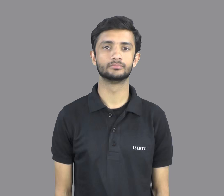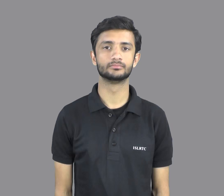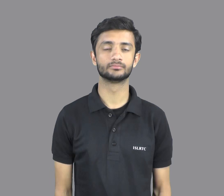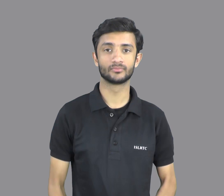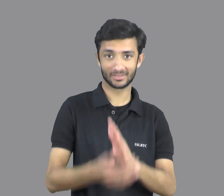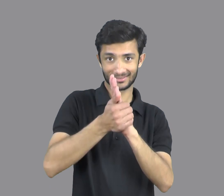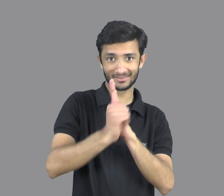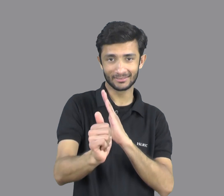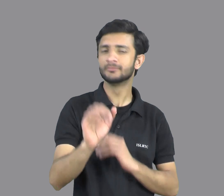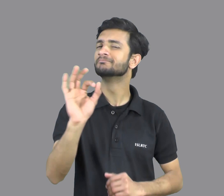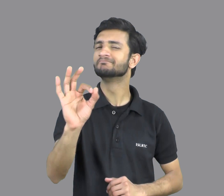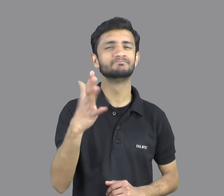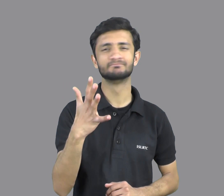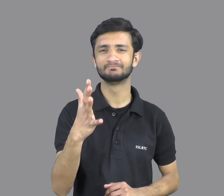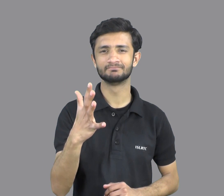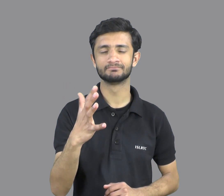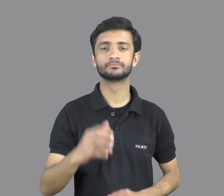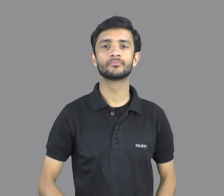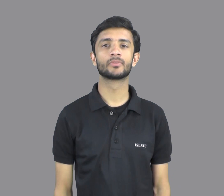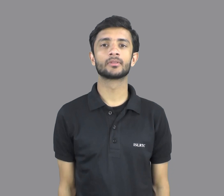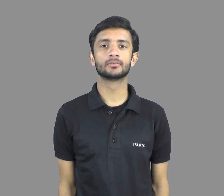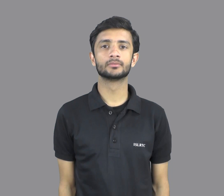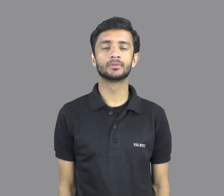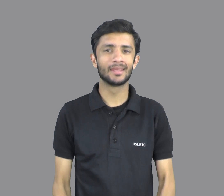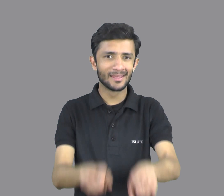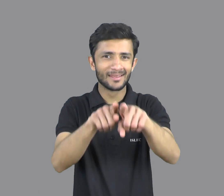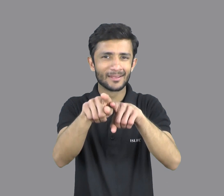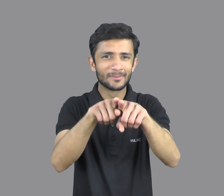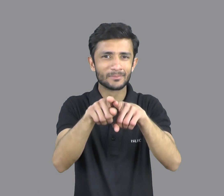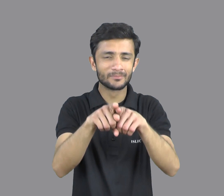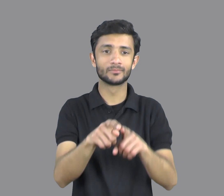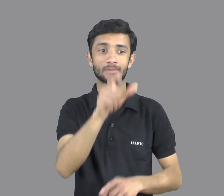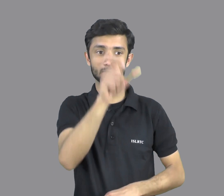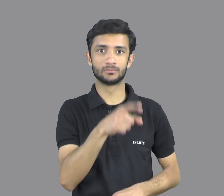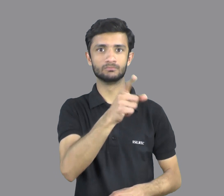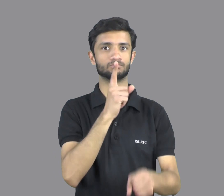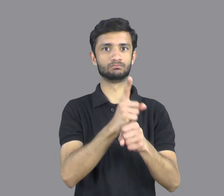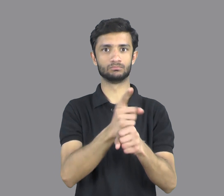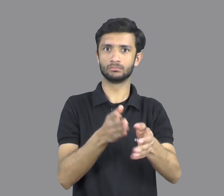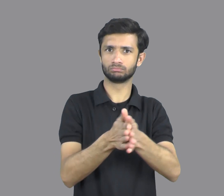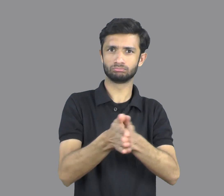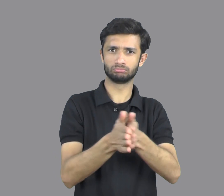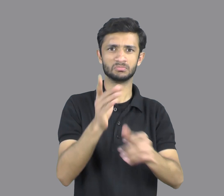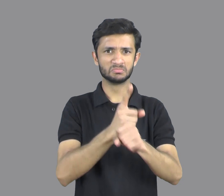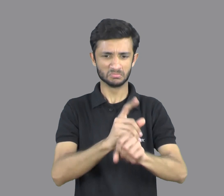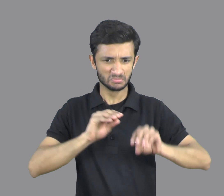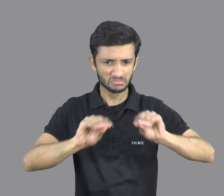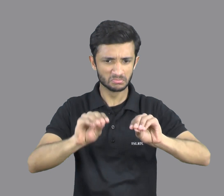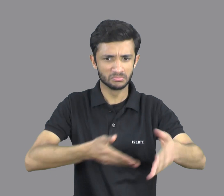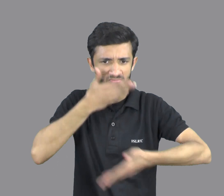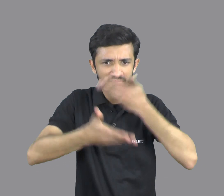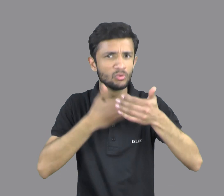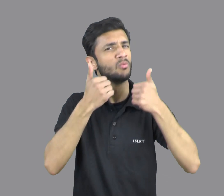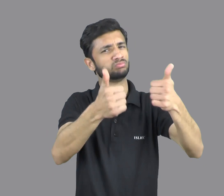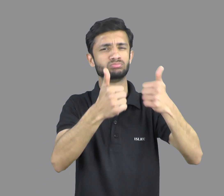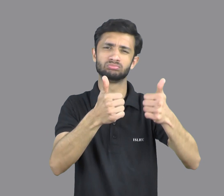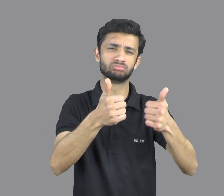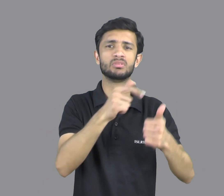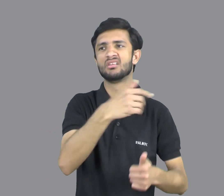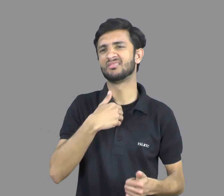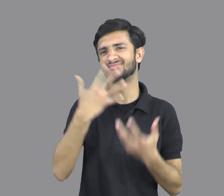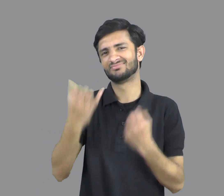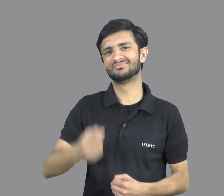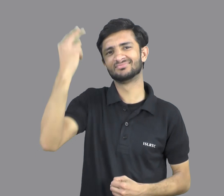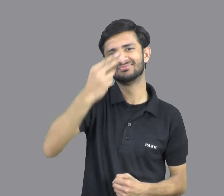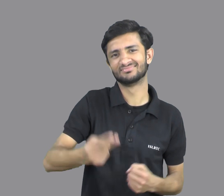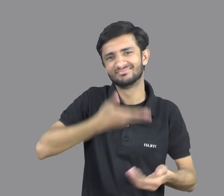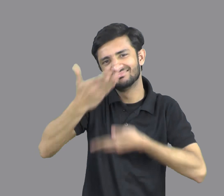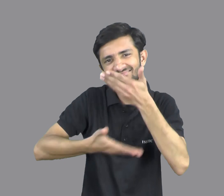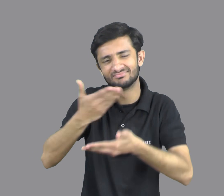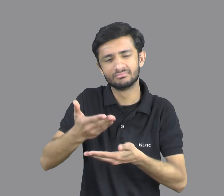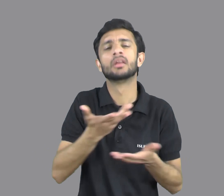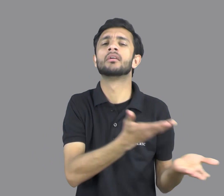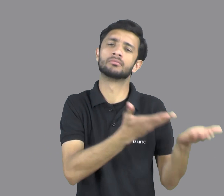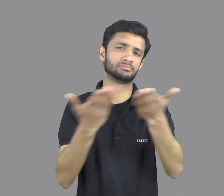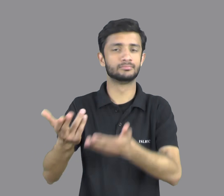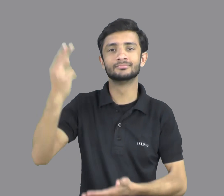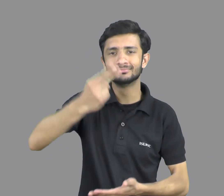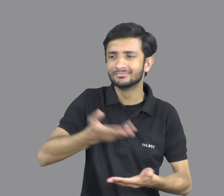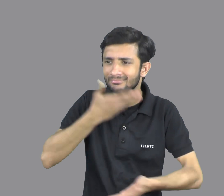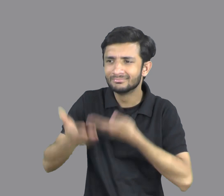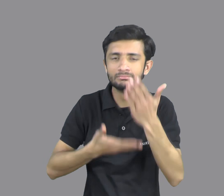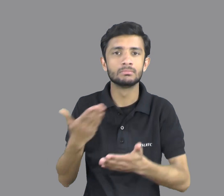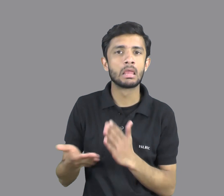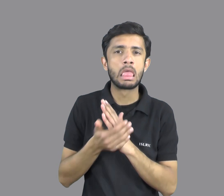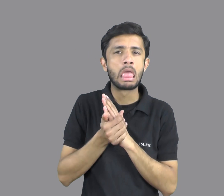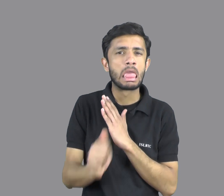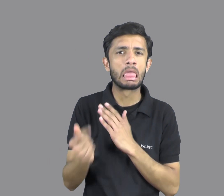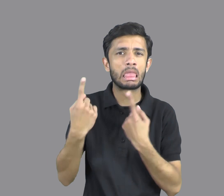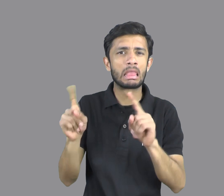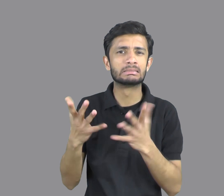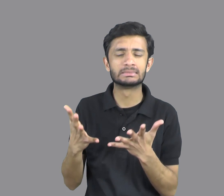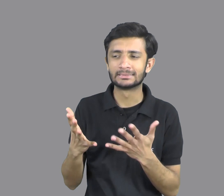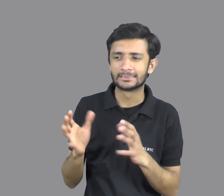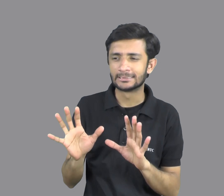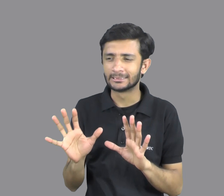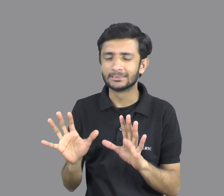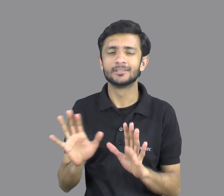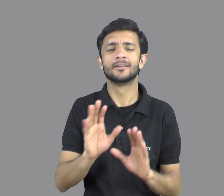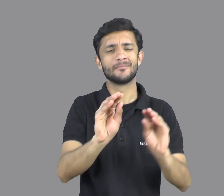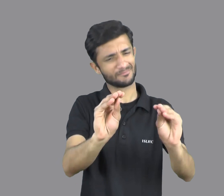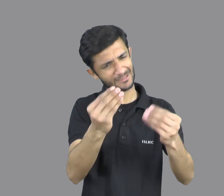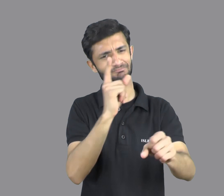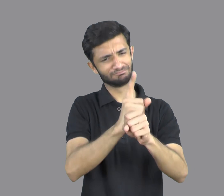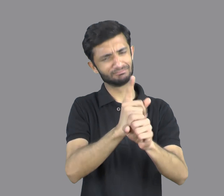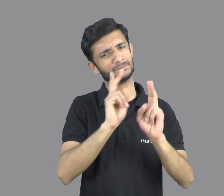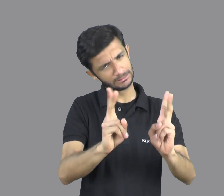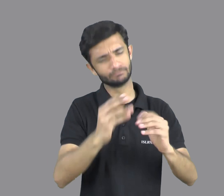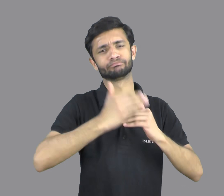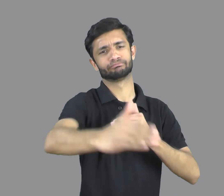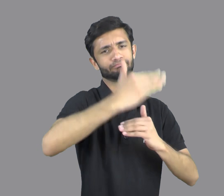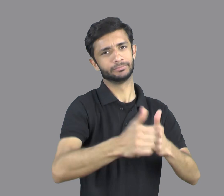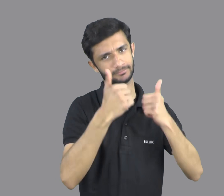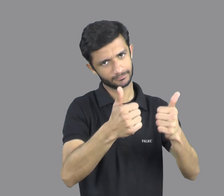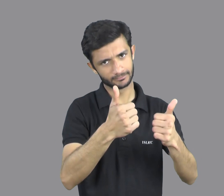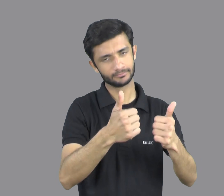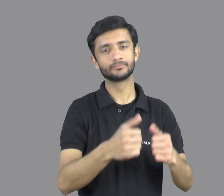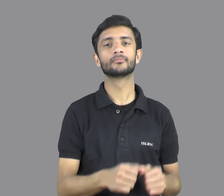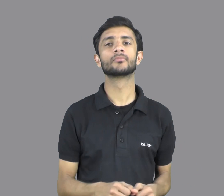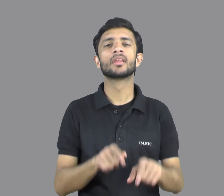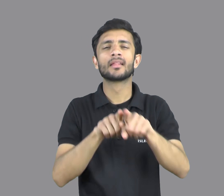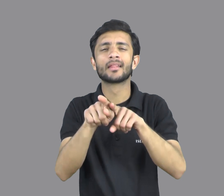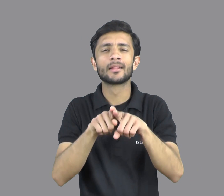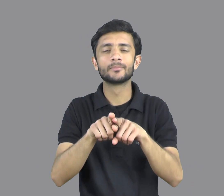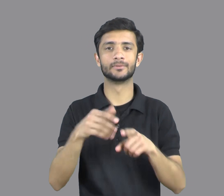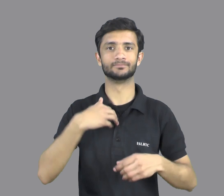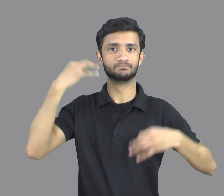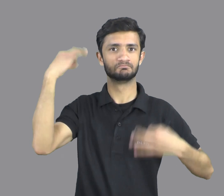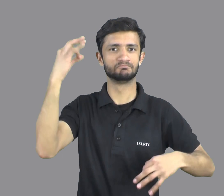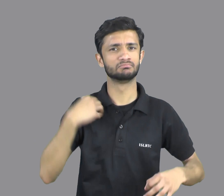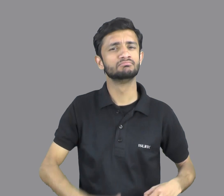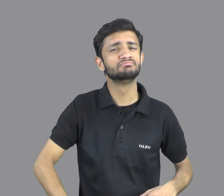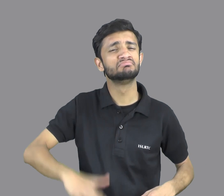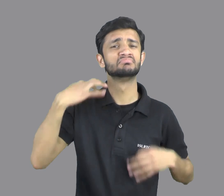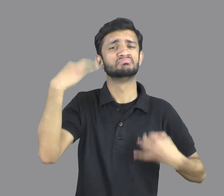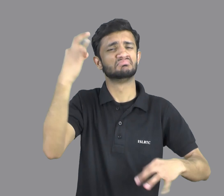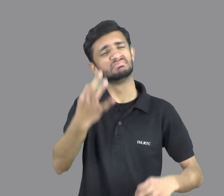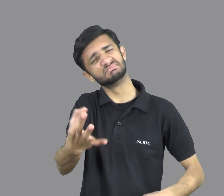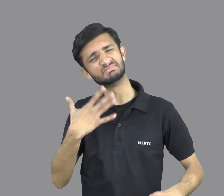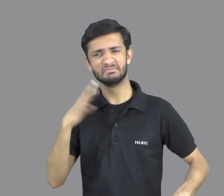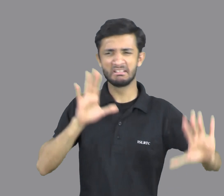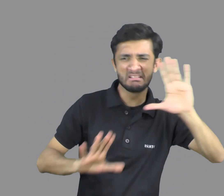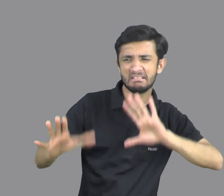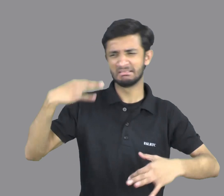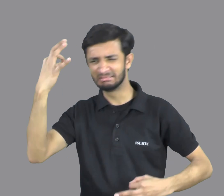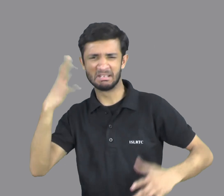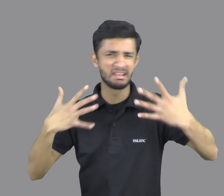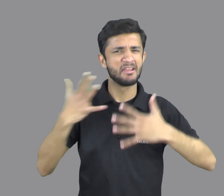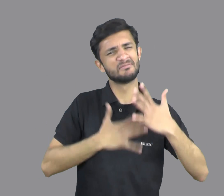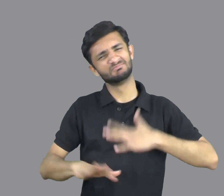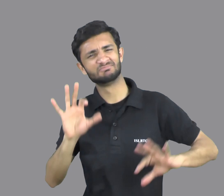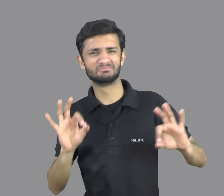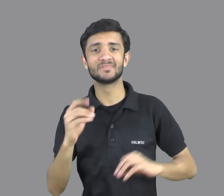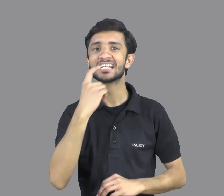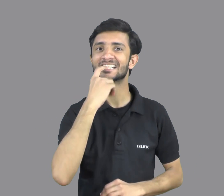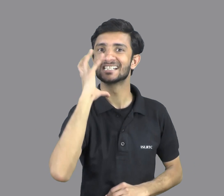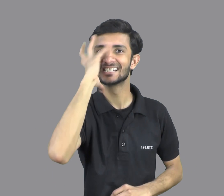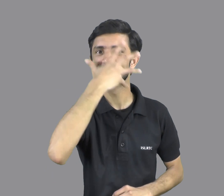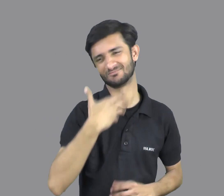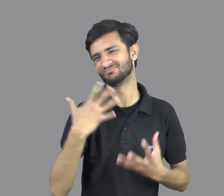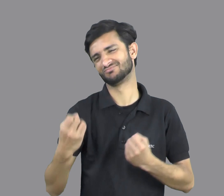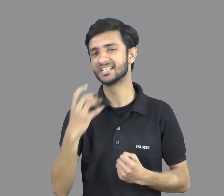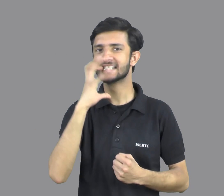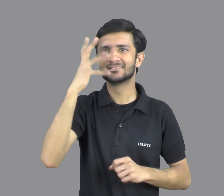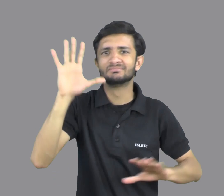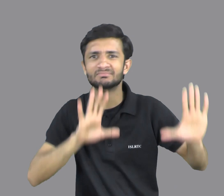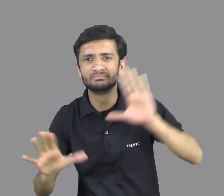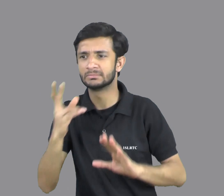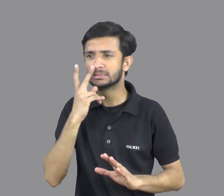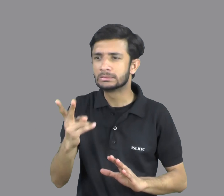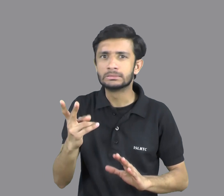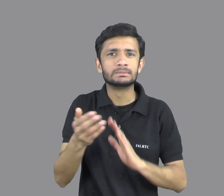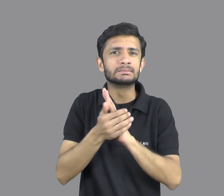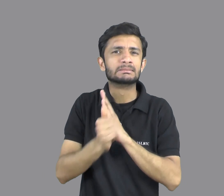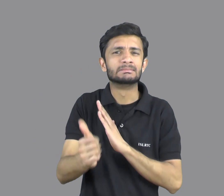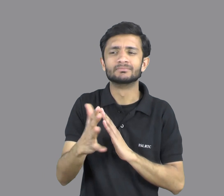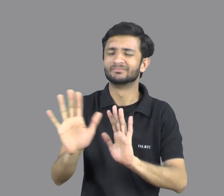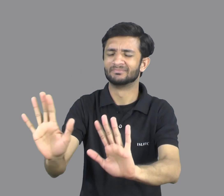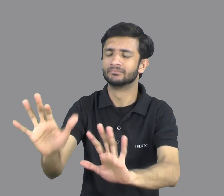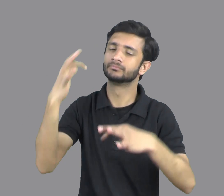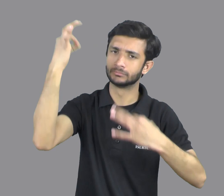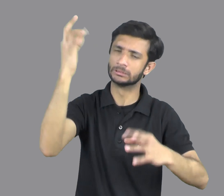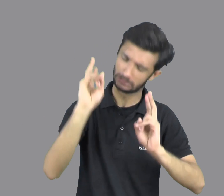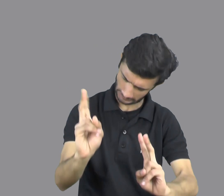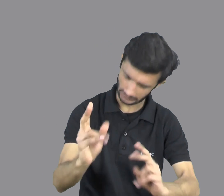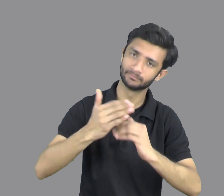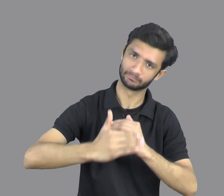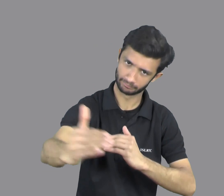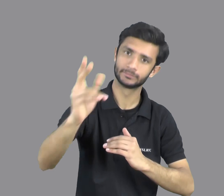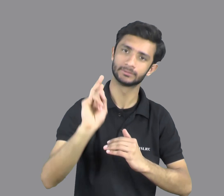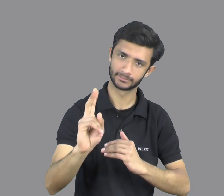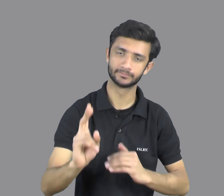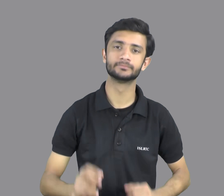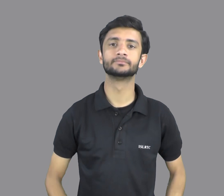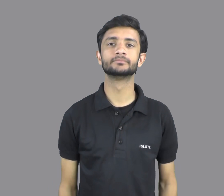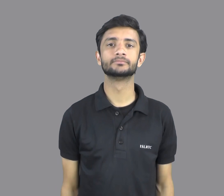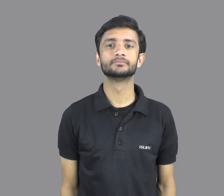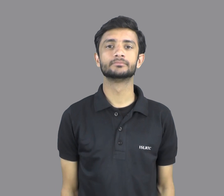Don't give up your day job.